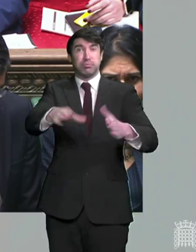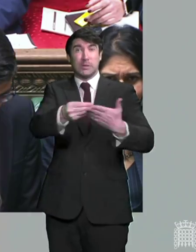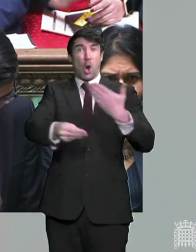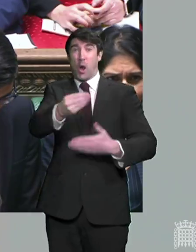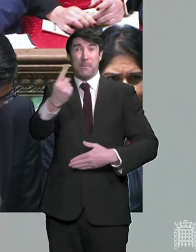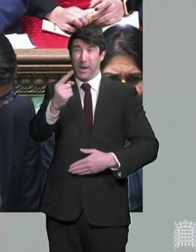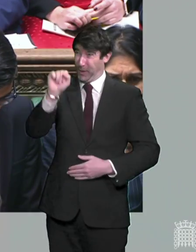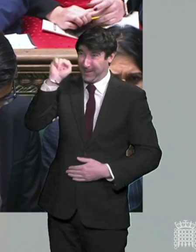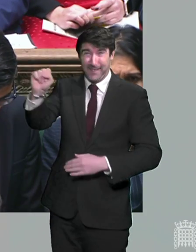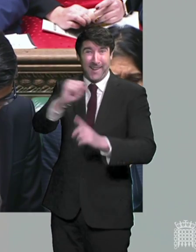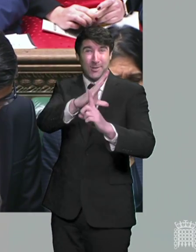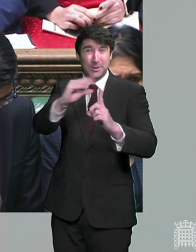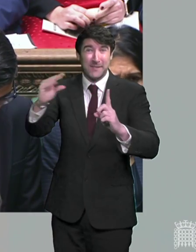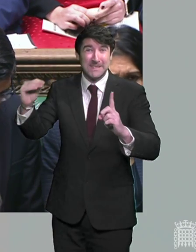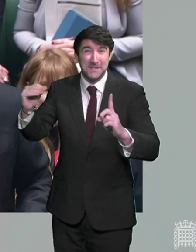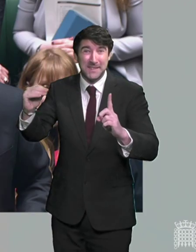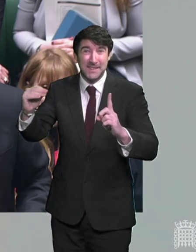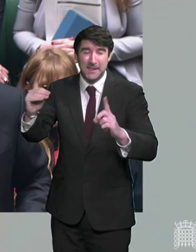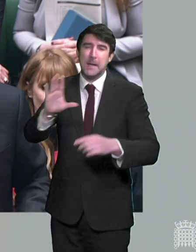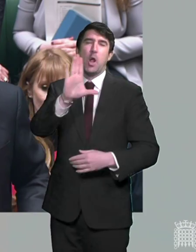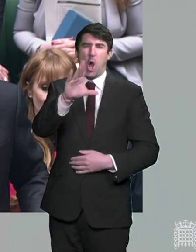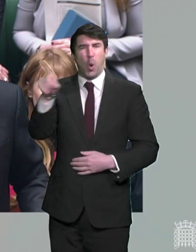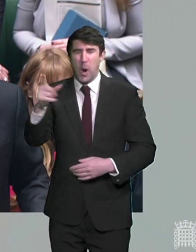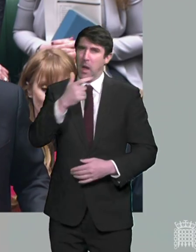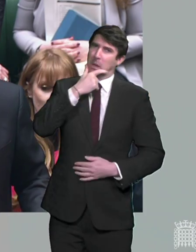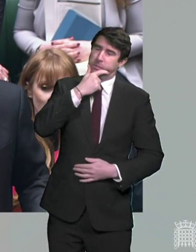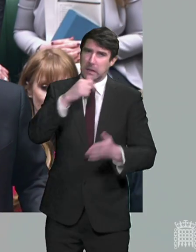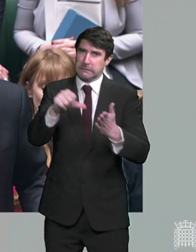On energy bills, it is not as complicated as the Prime Minister pretends.